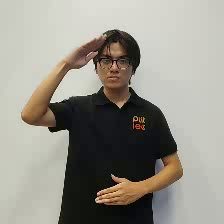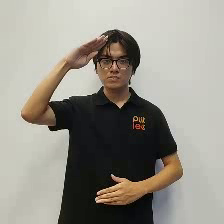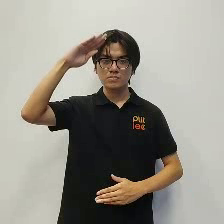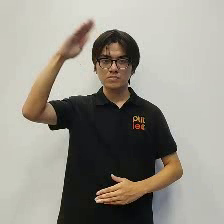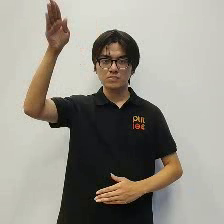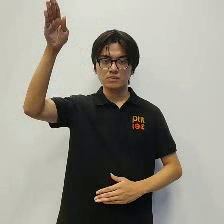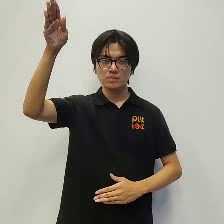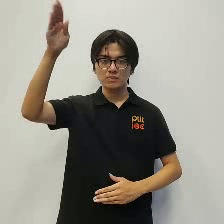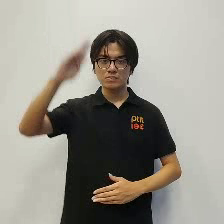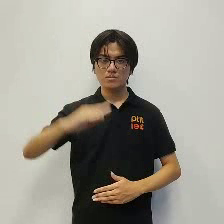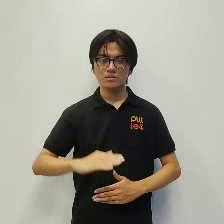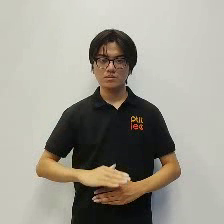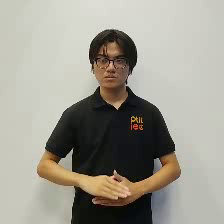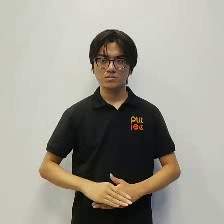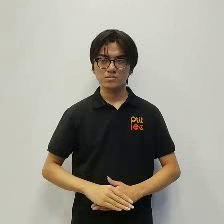Chào